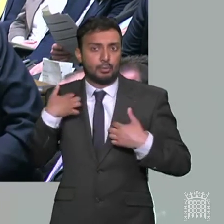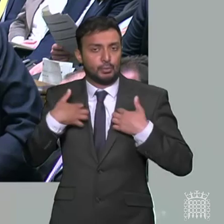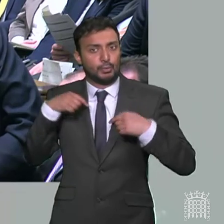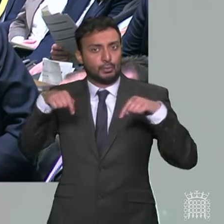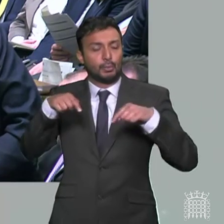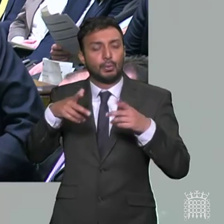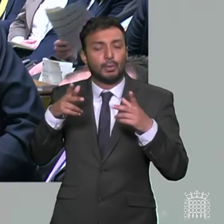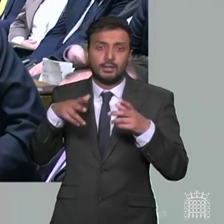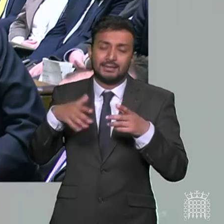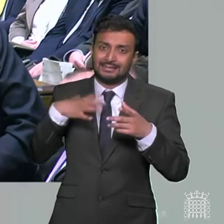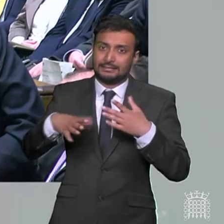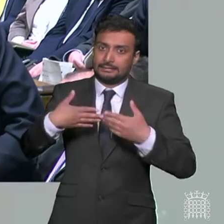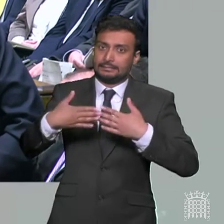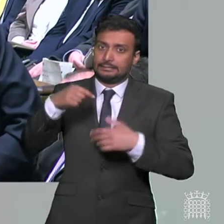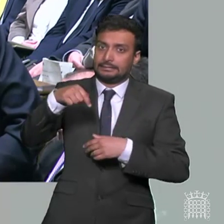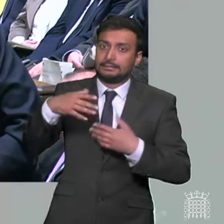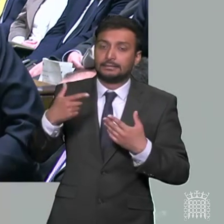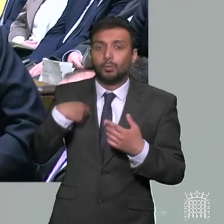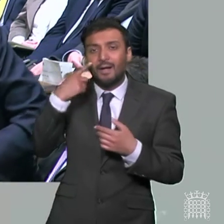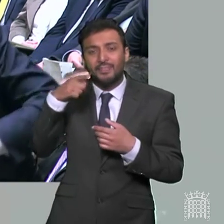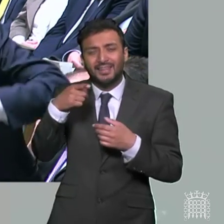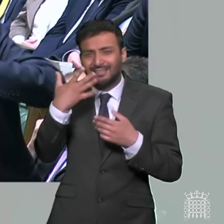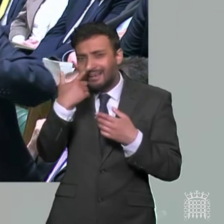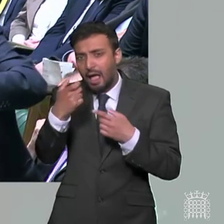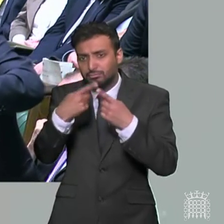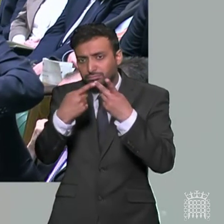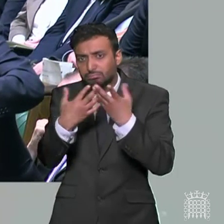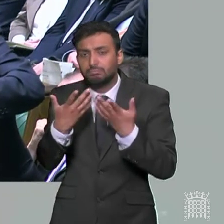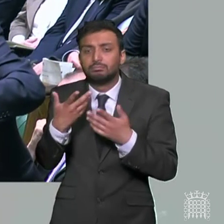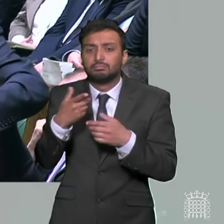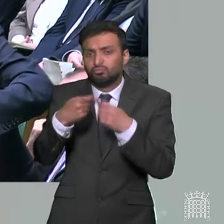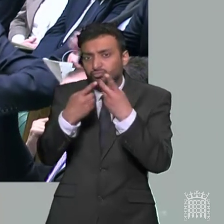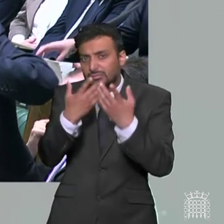There are things we can do to make childcare more affordable.